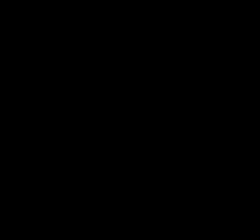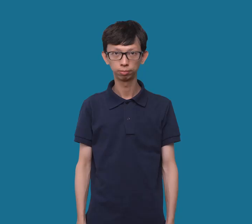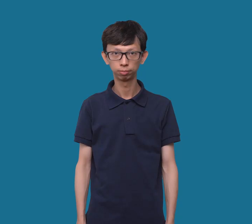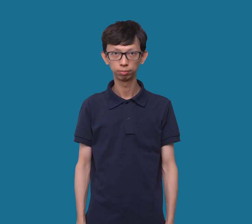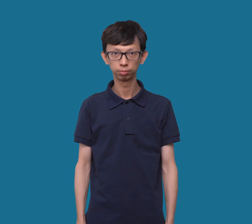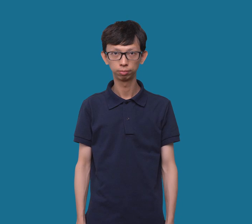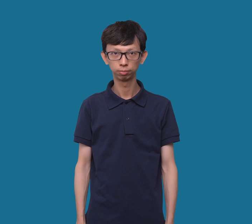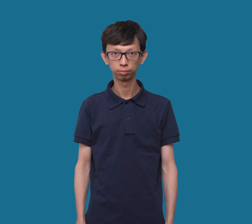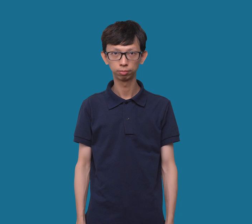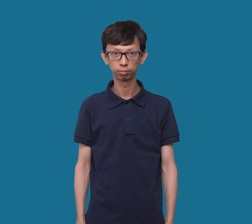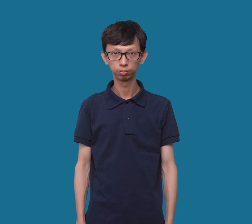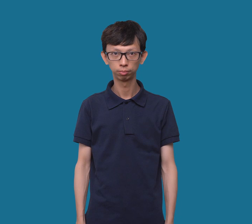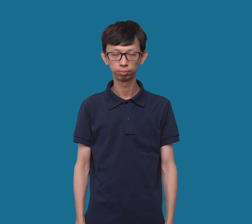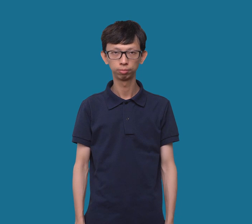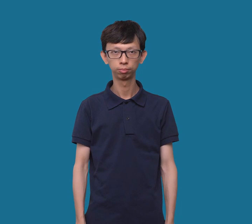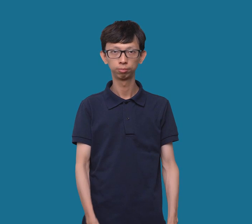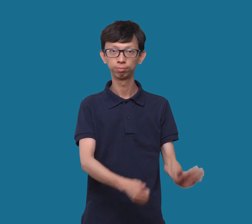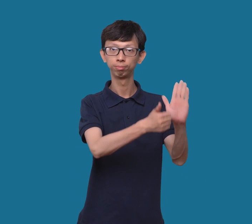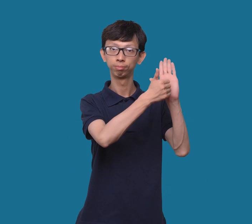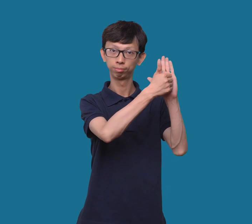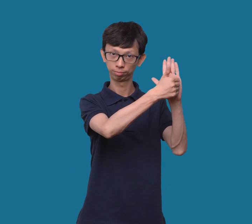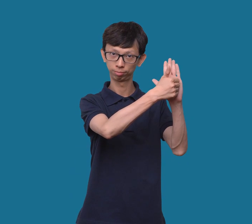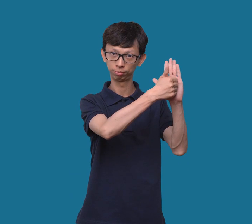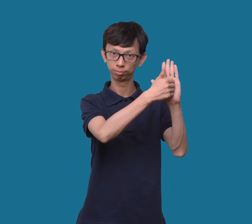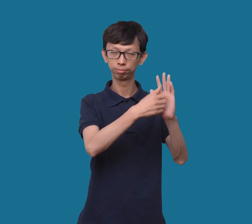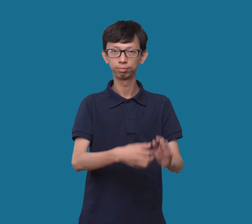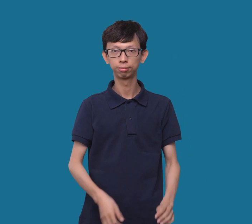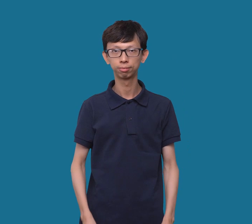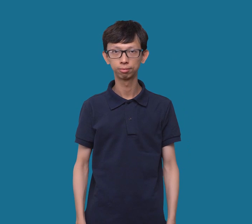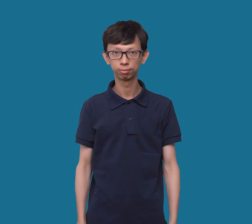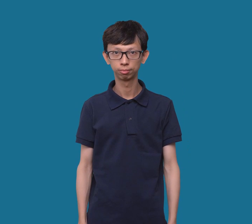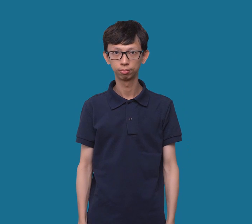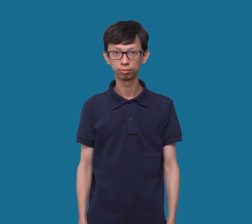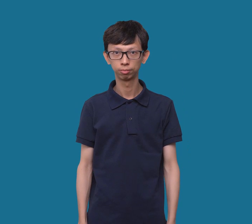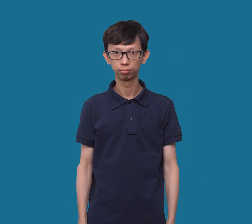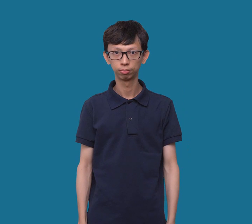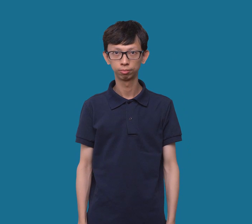ưu điểm